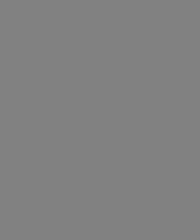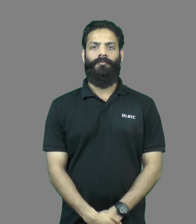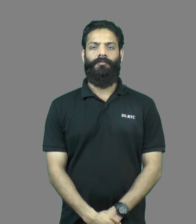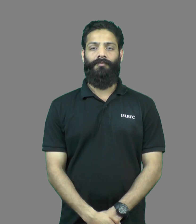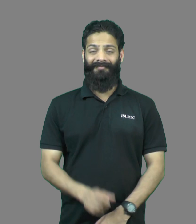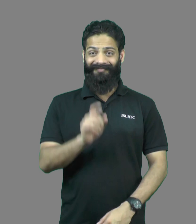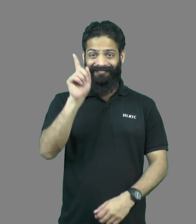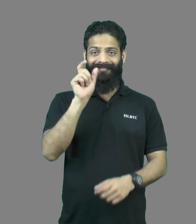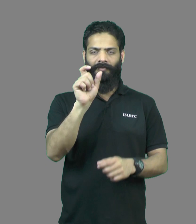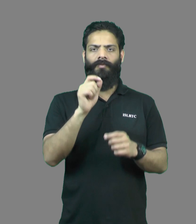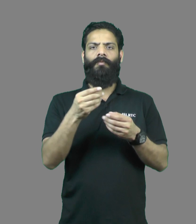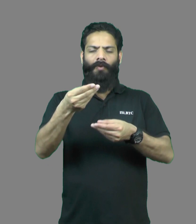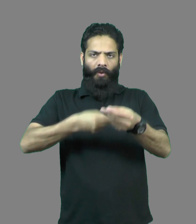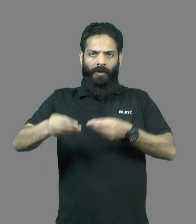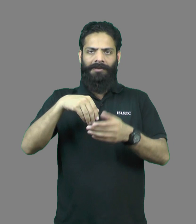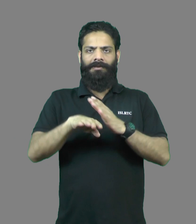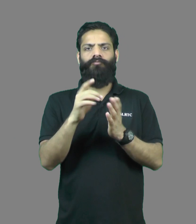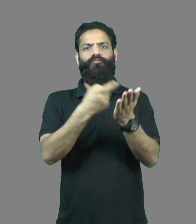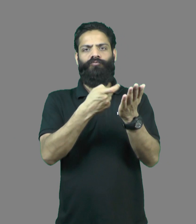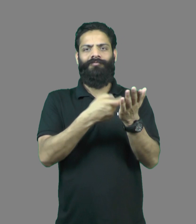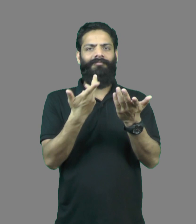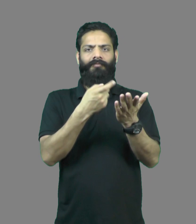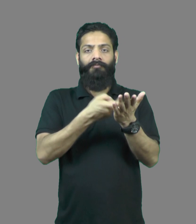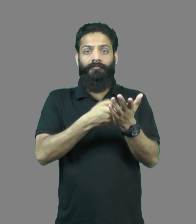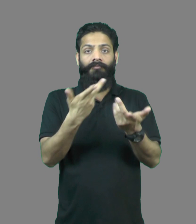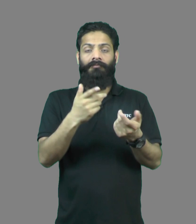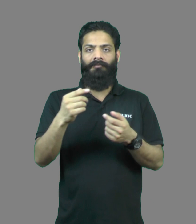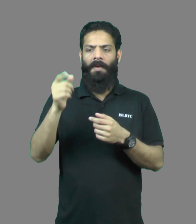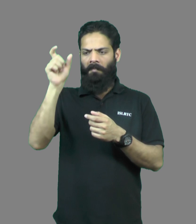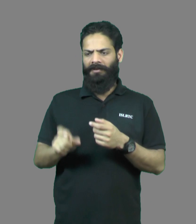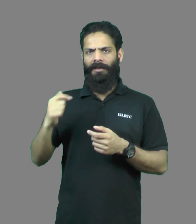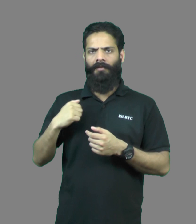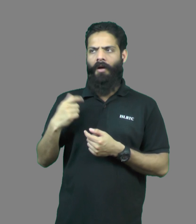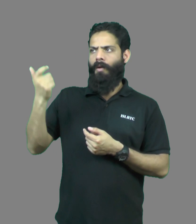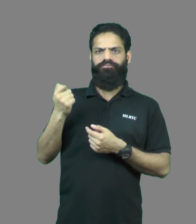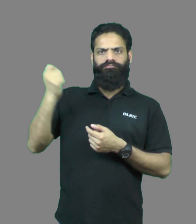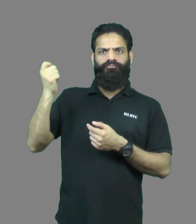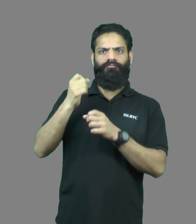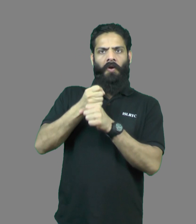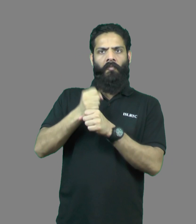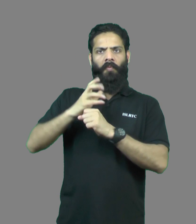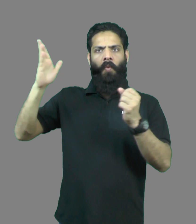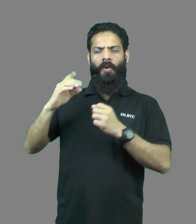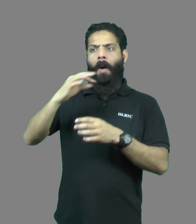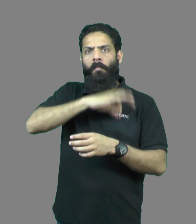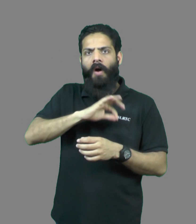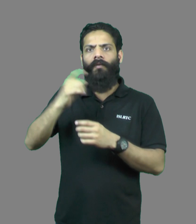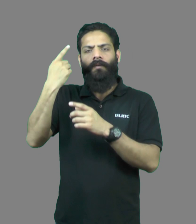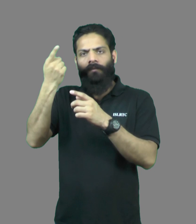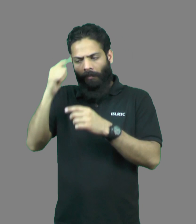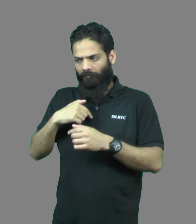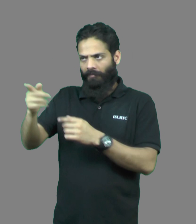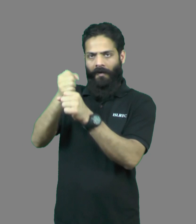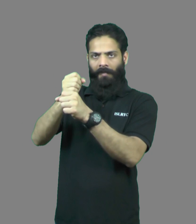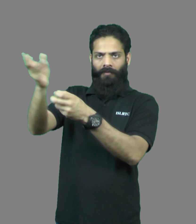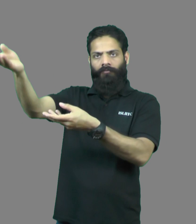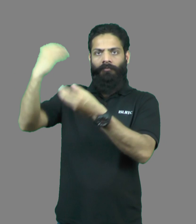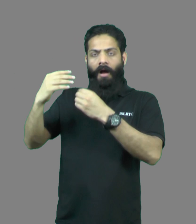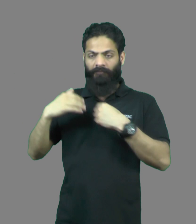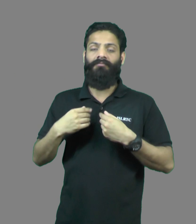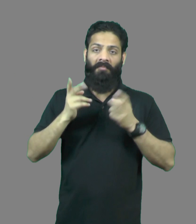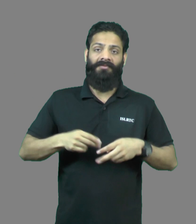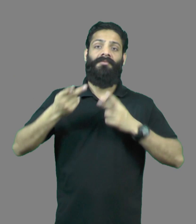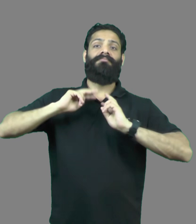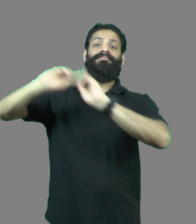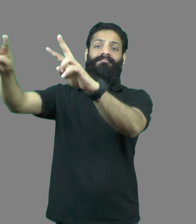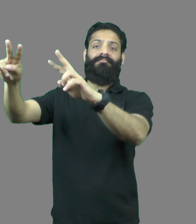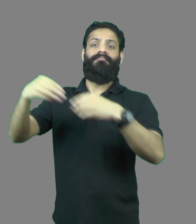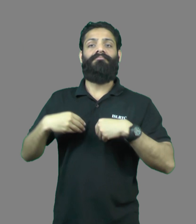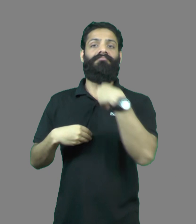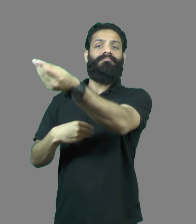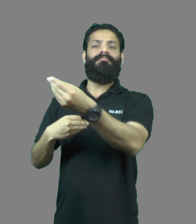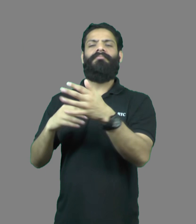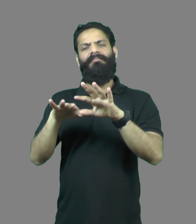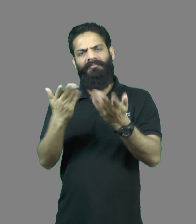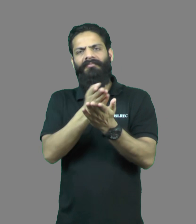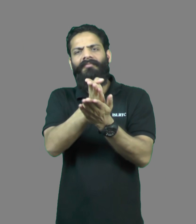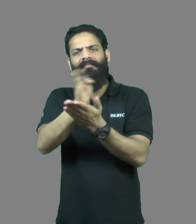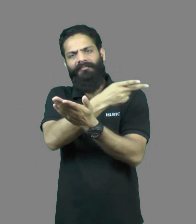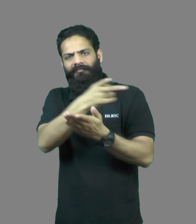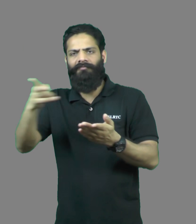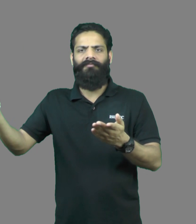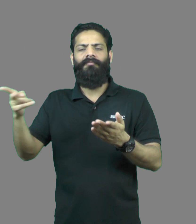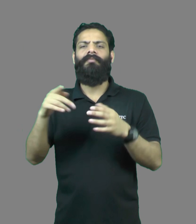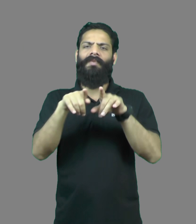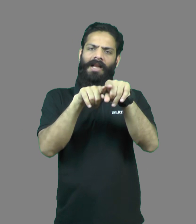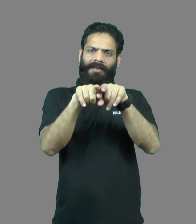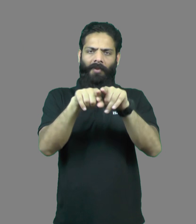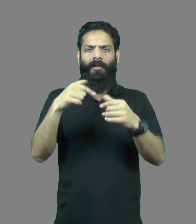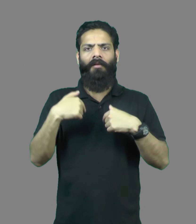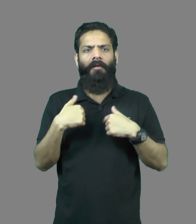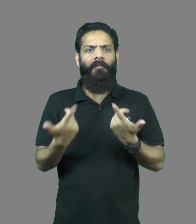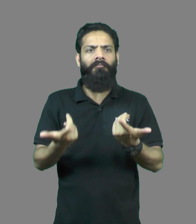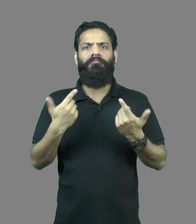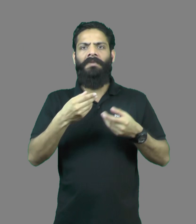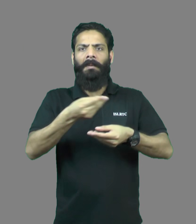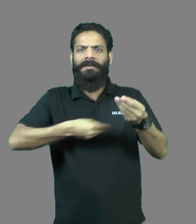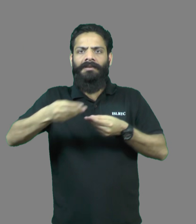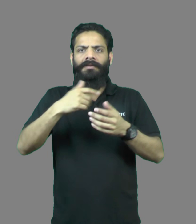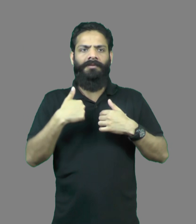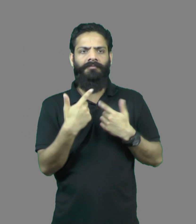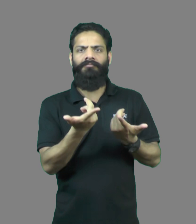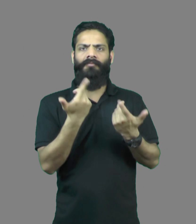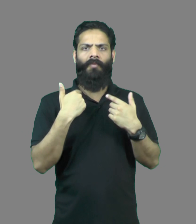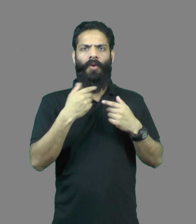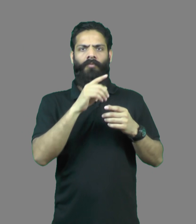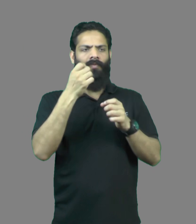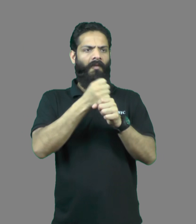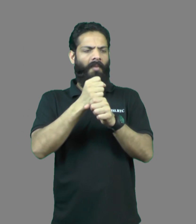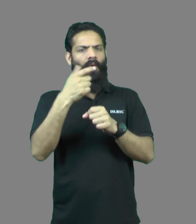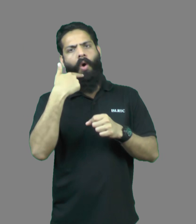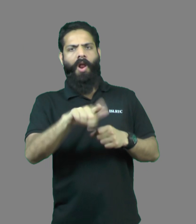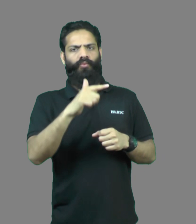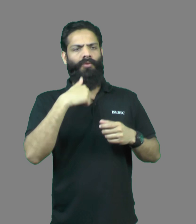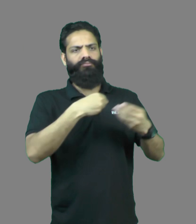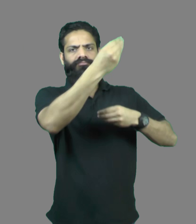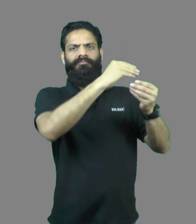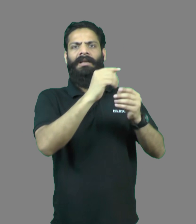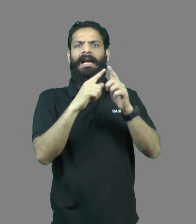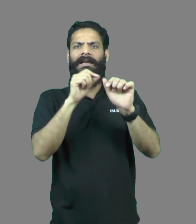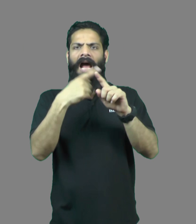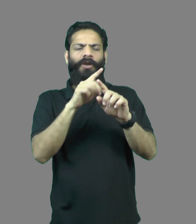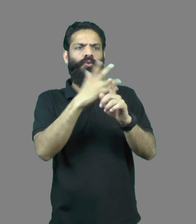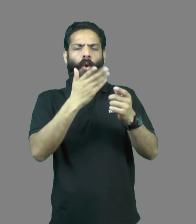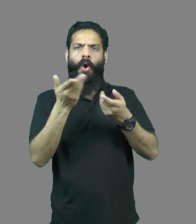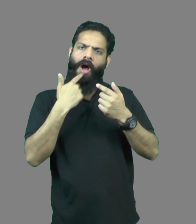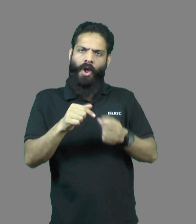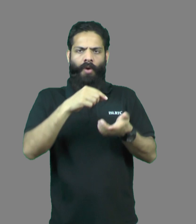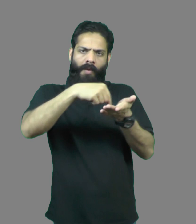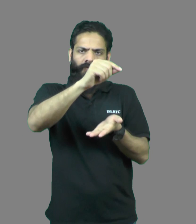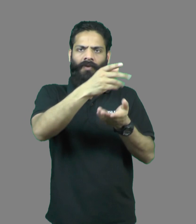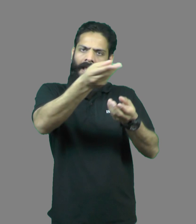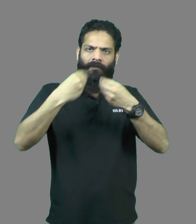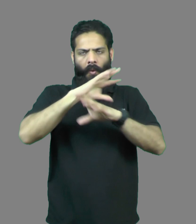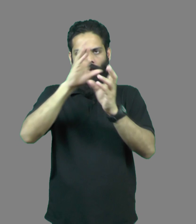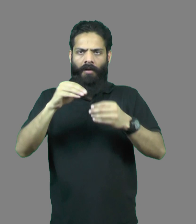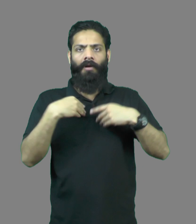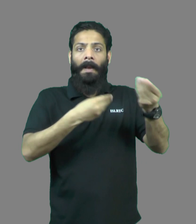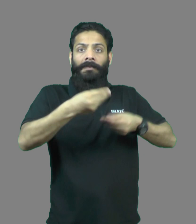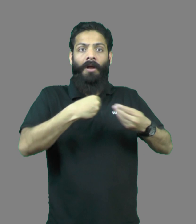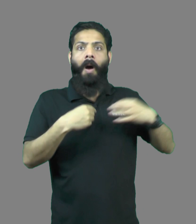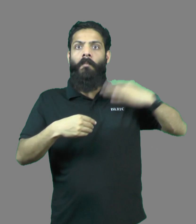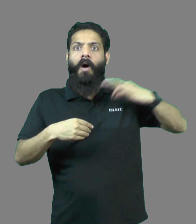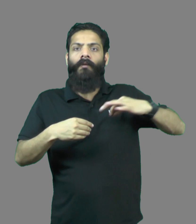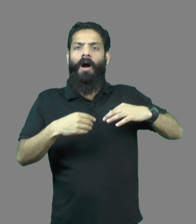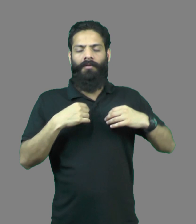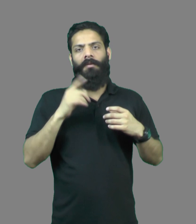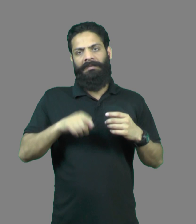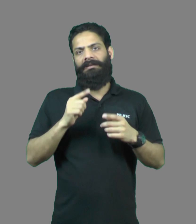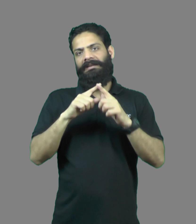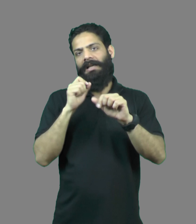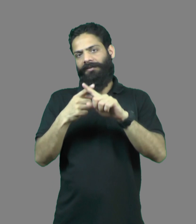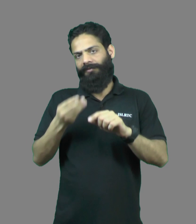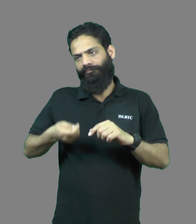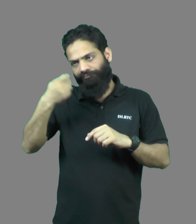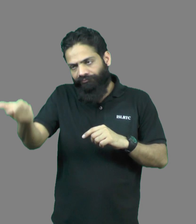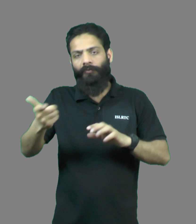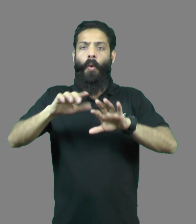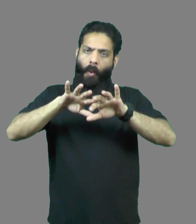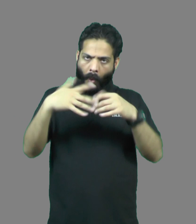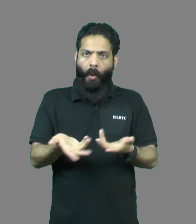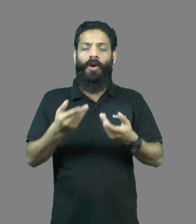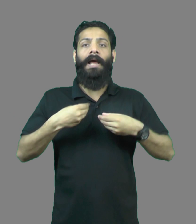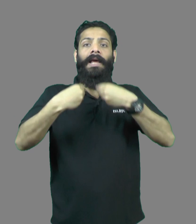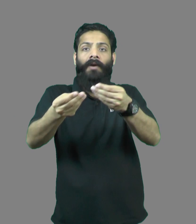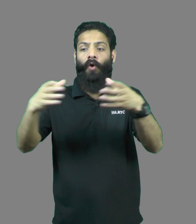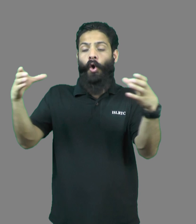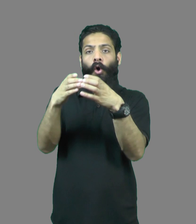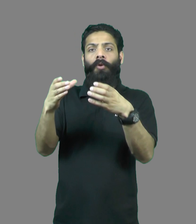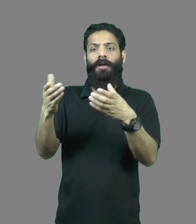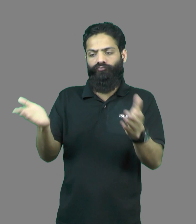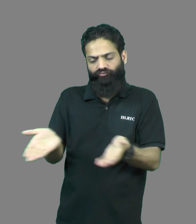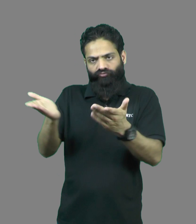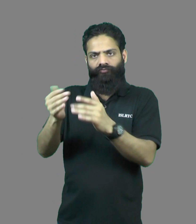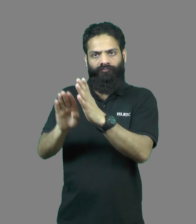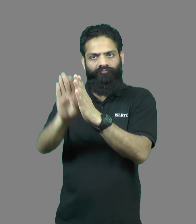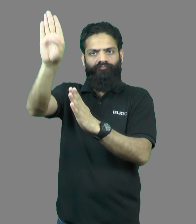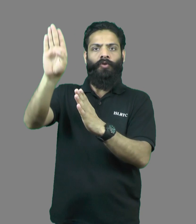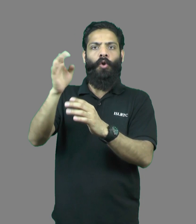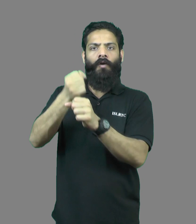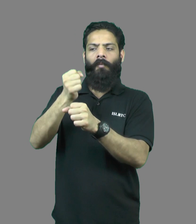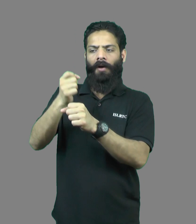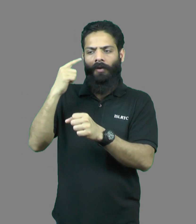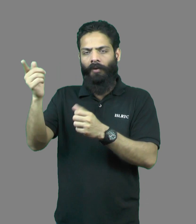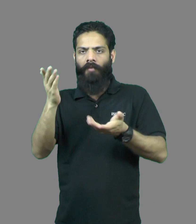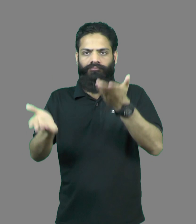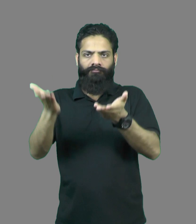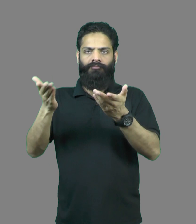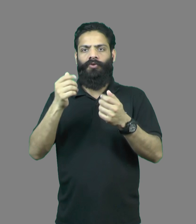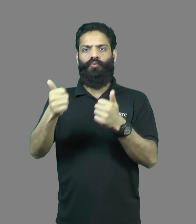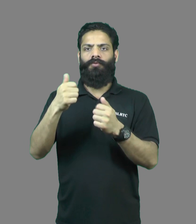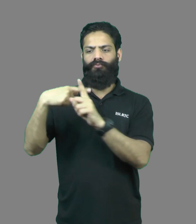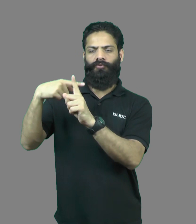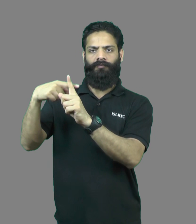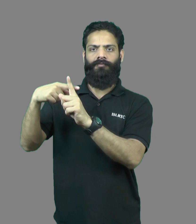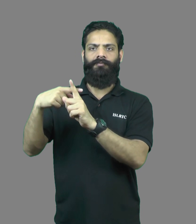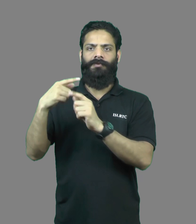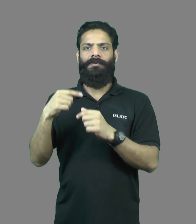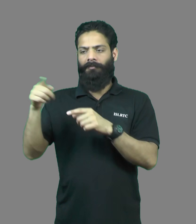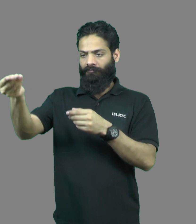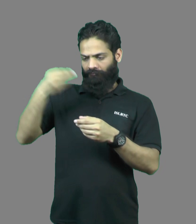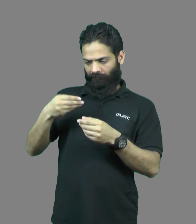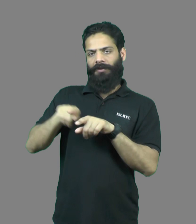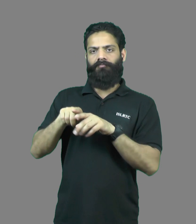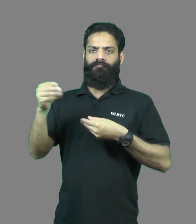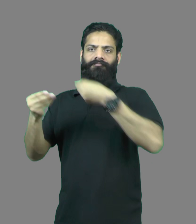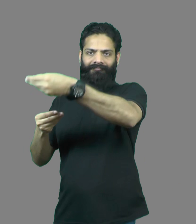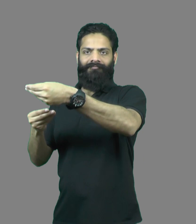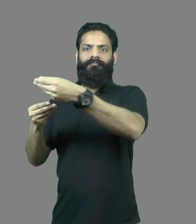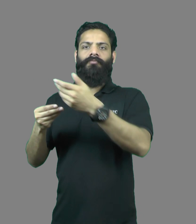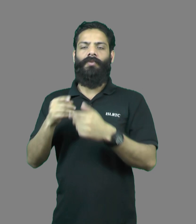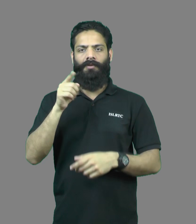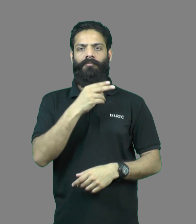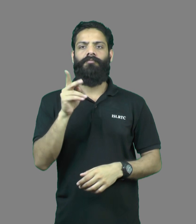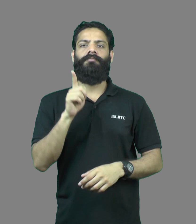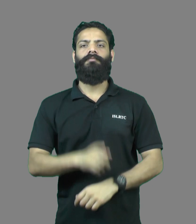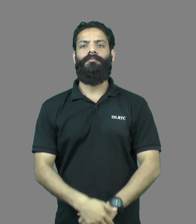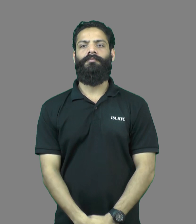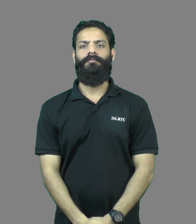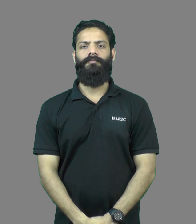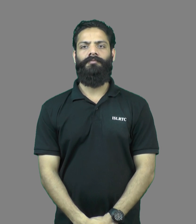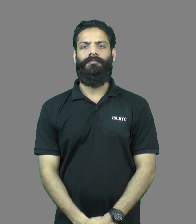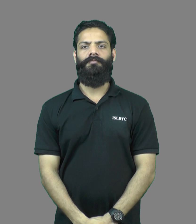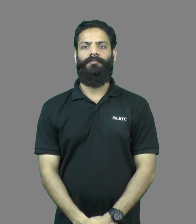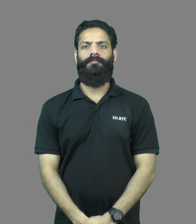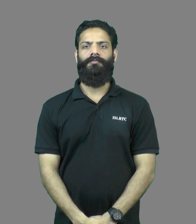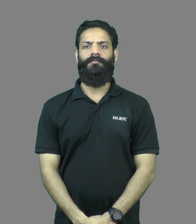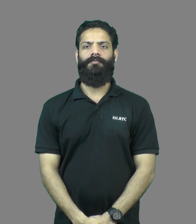Benefit principle